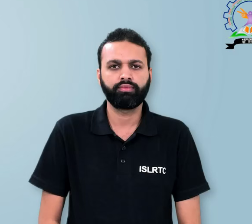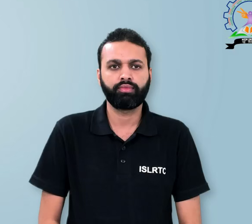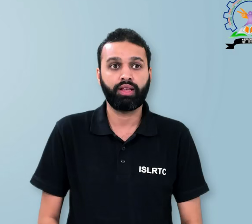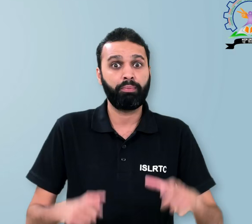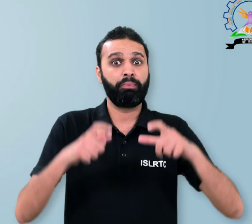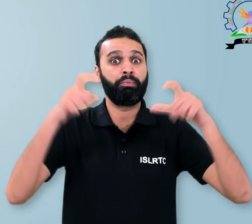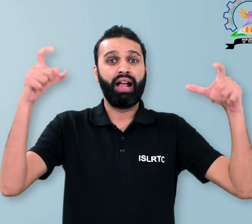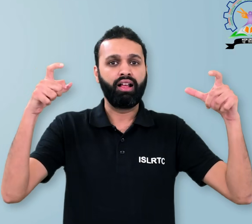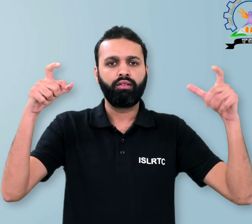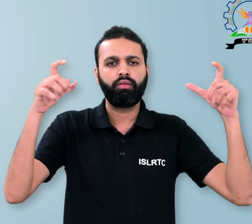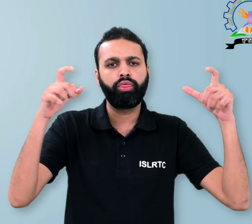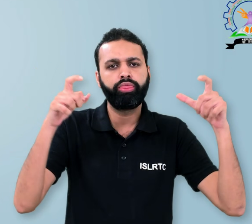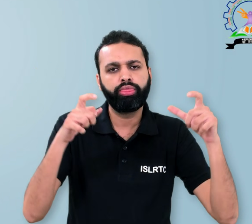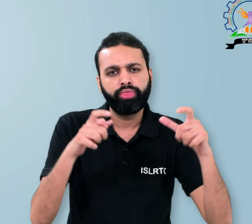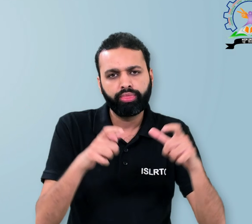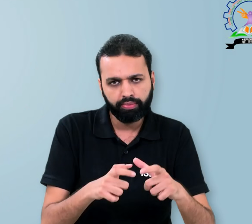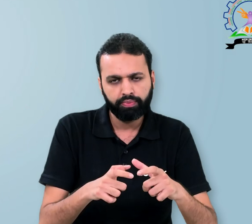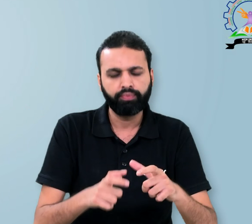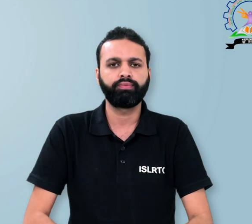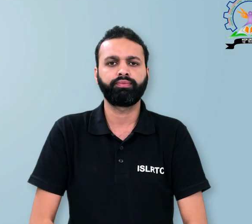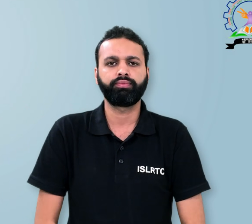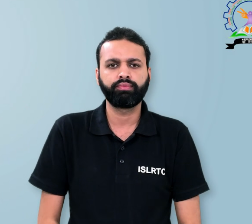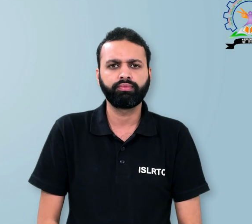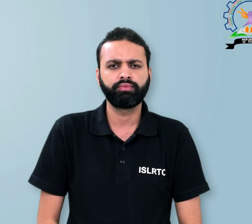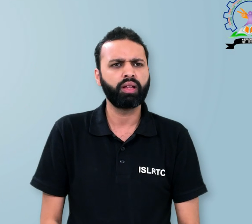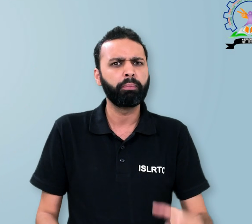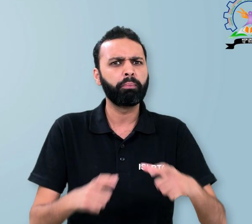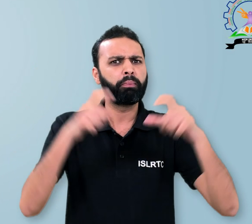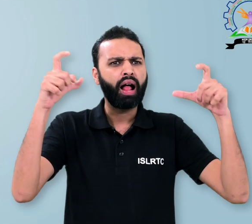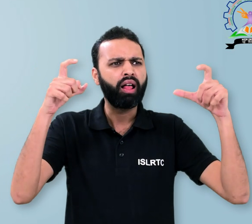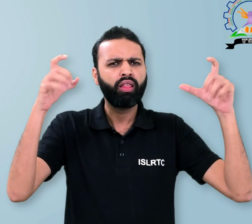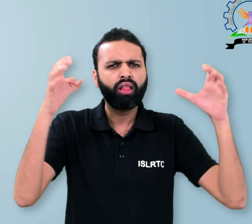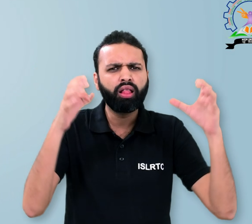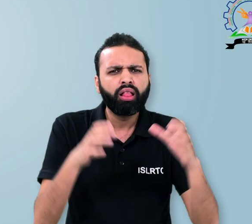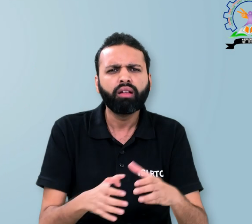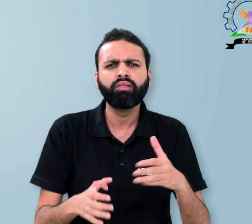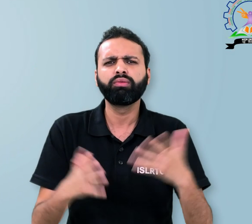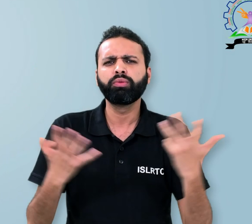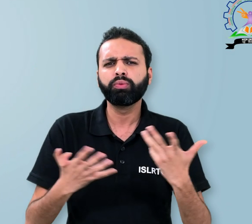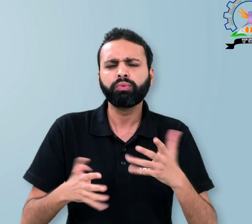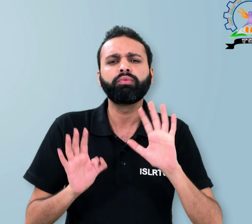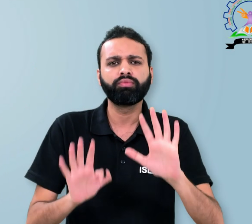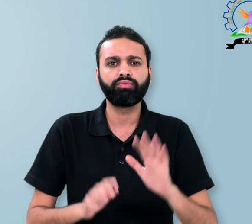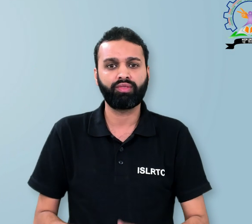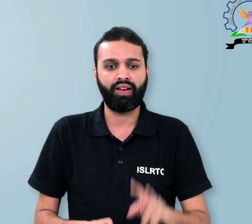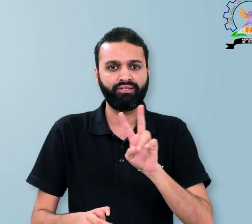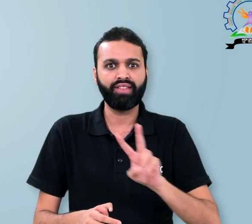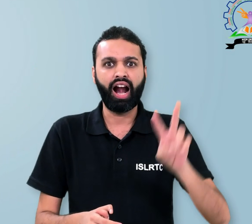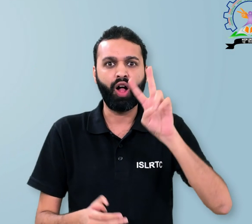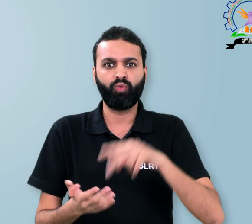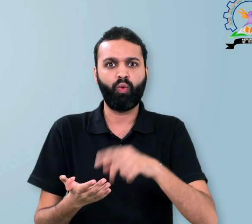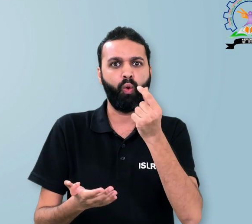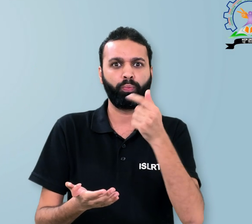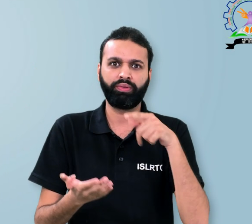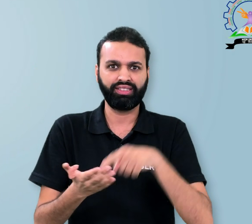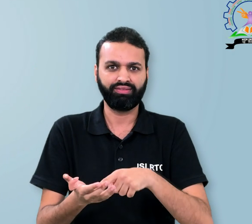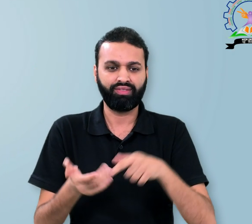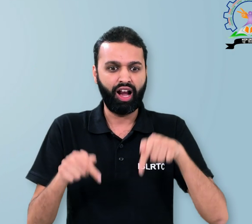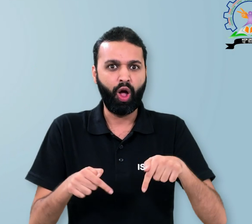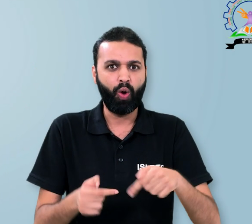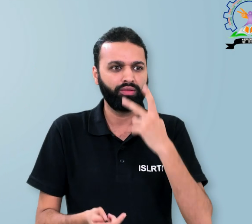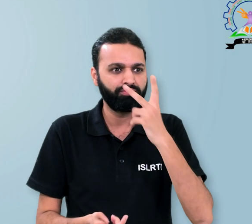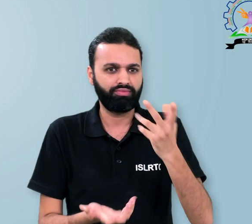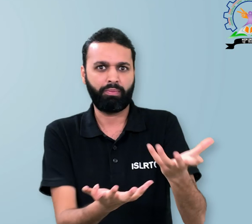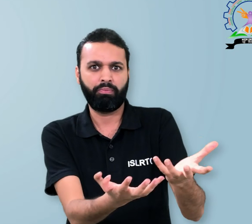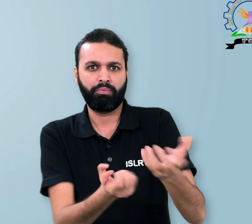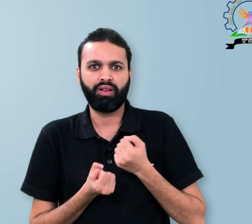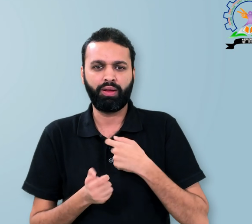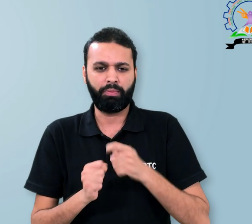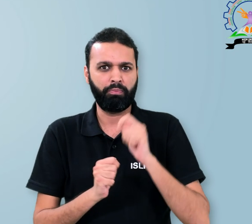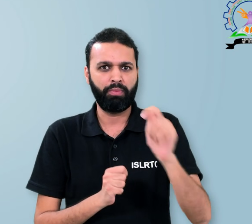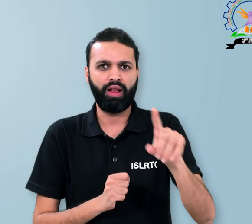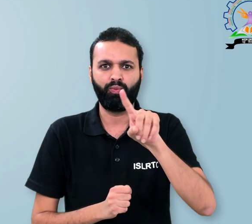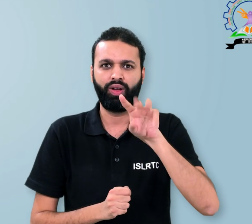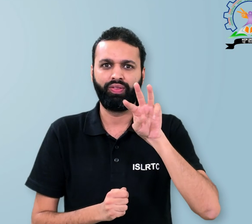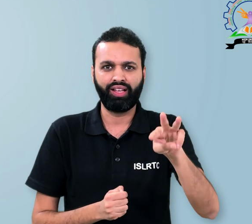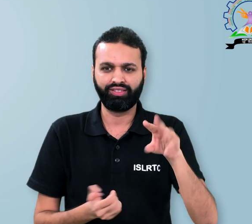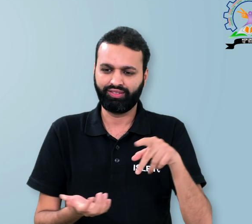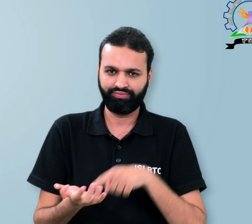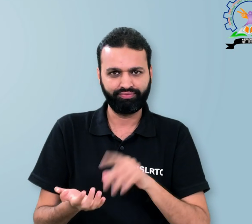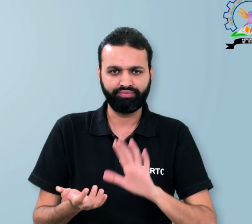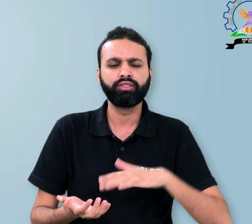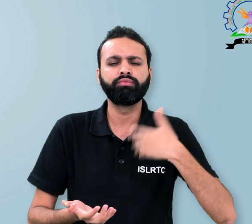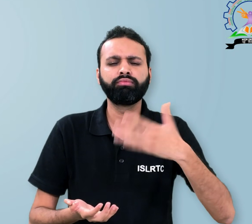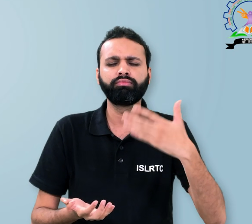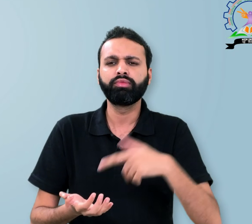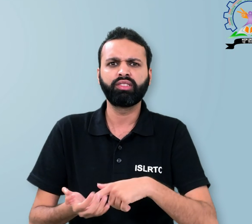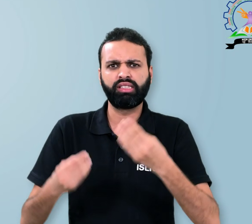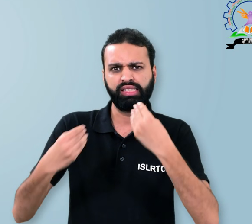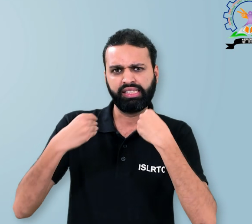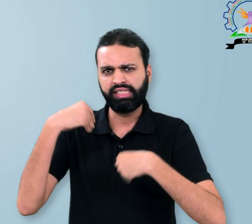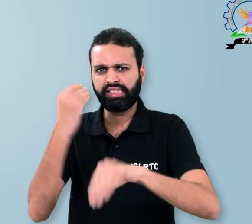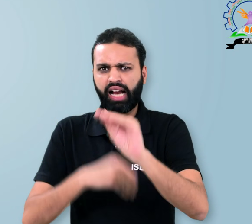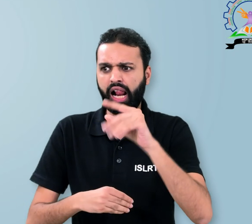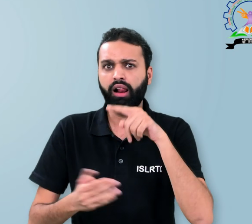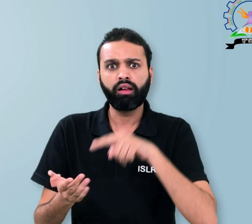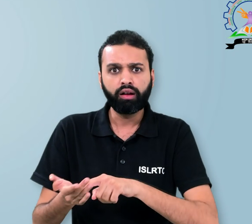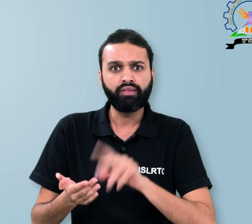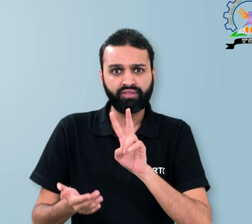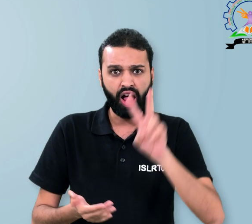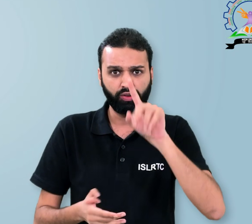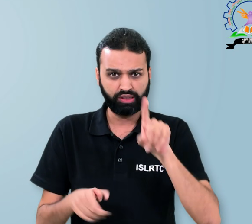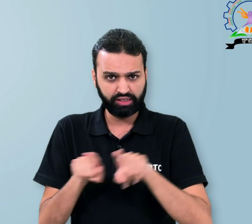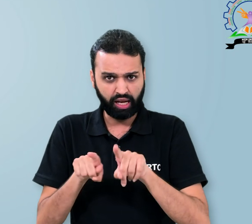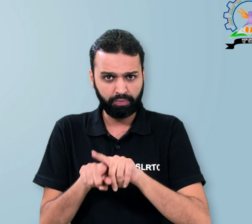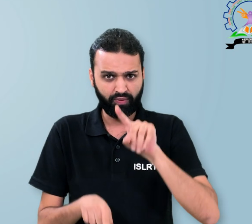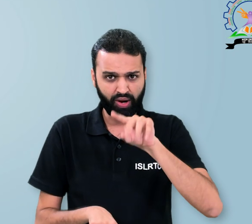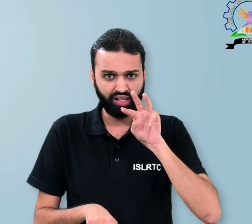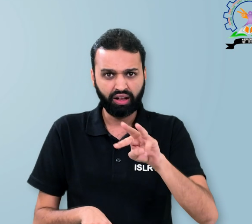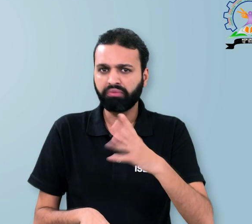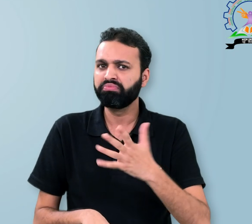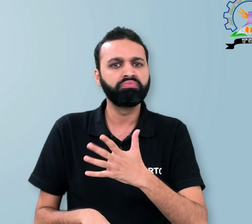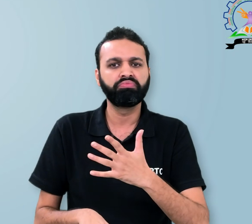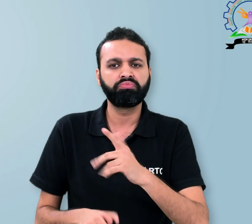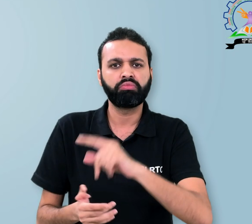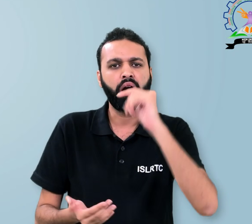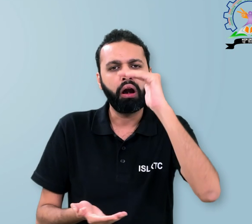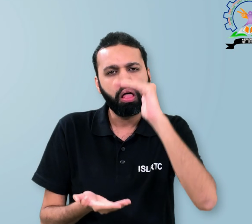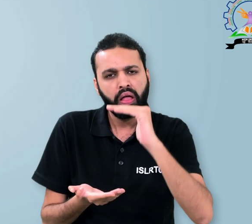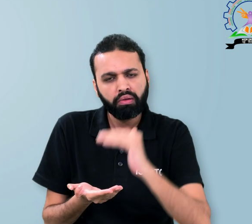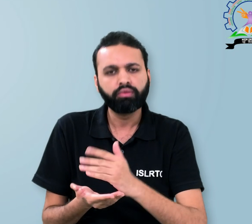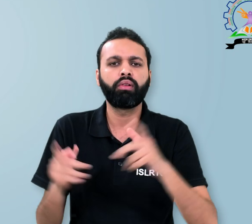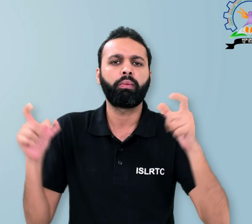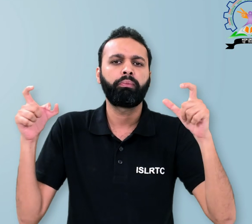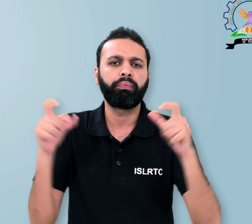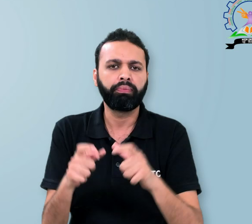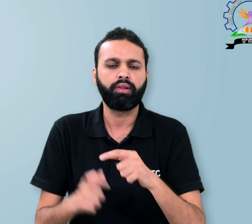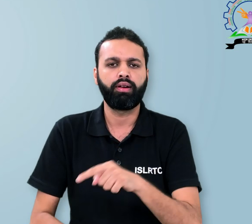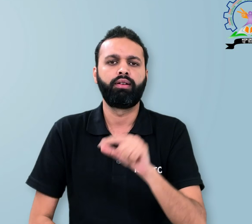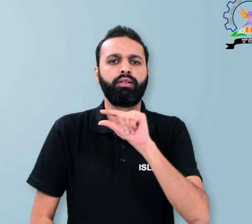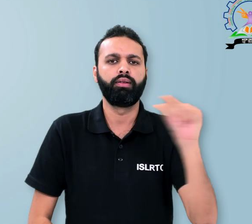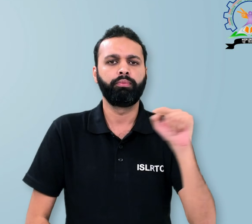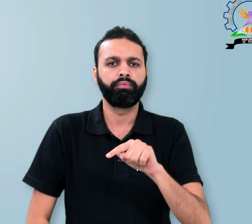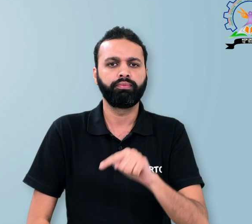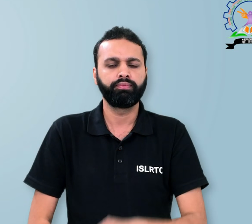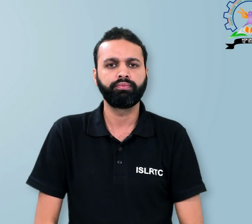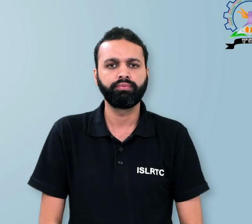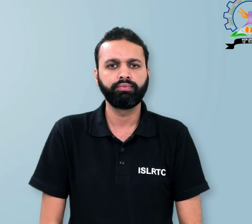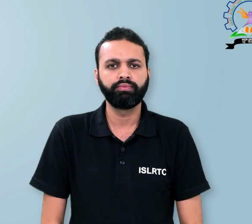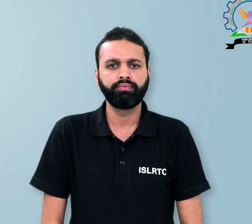Depreciation The monetary value of an asset decreases over time due to use, wear and tear or obsolescence. This decrease is measured as depreciation.